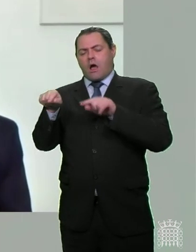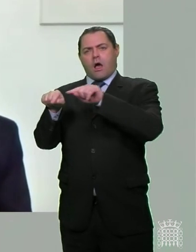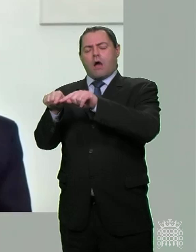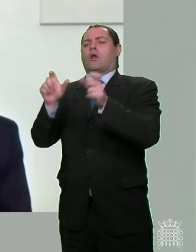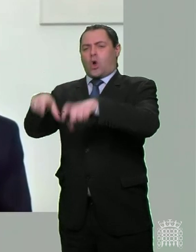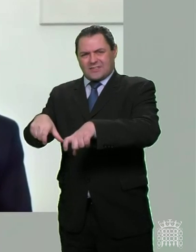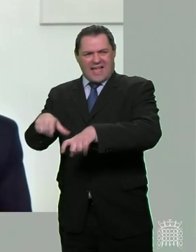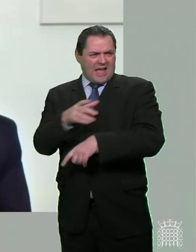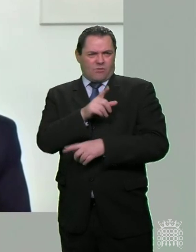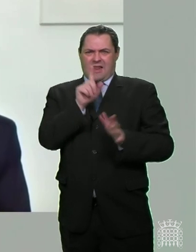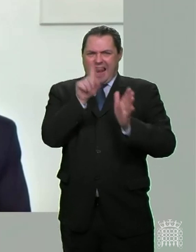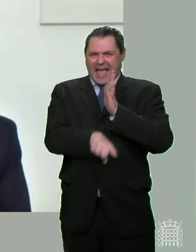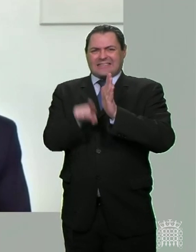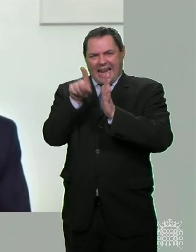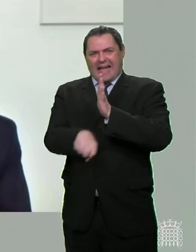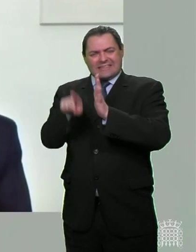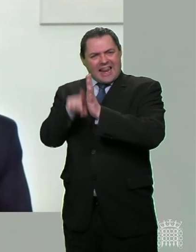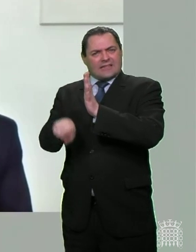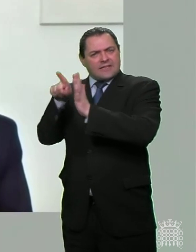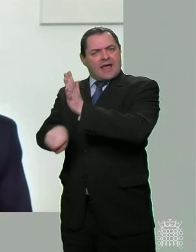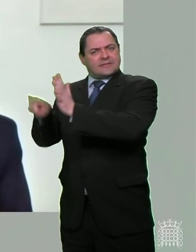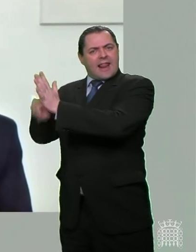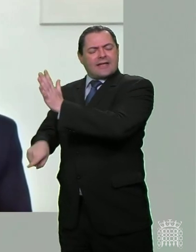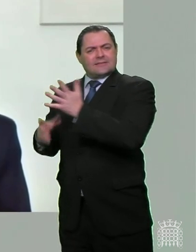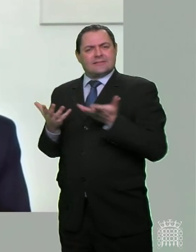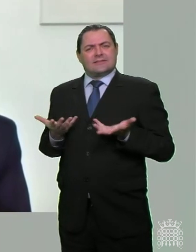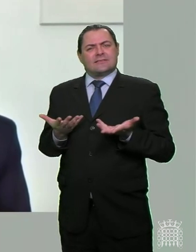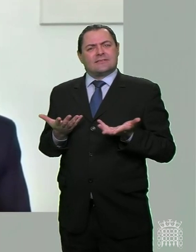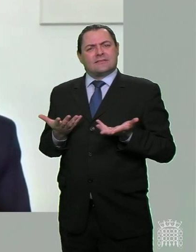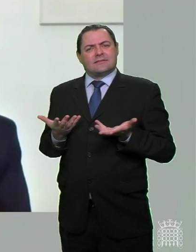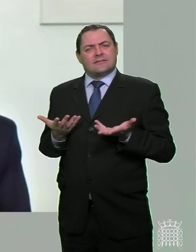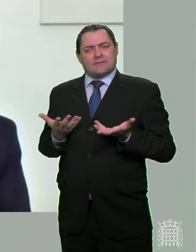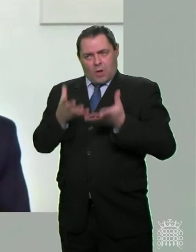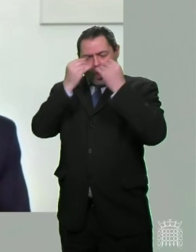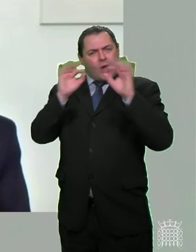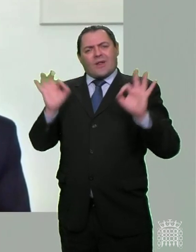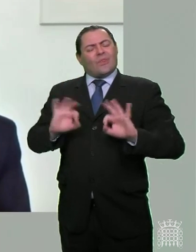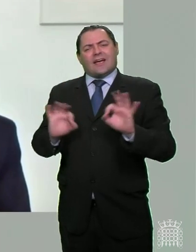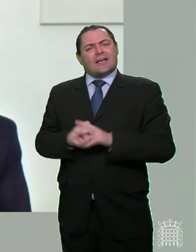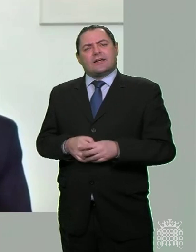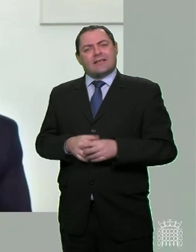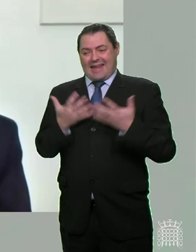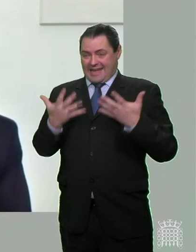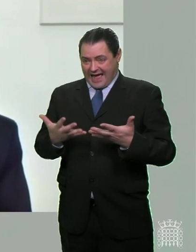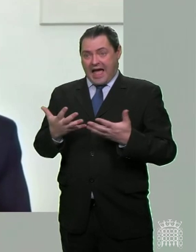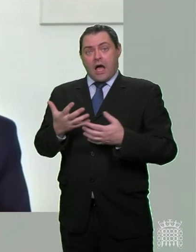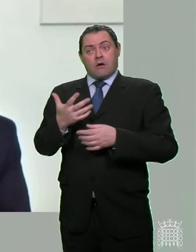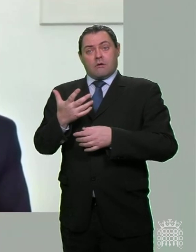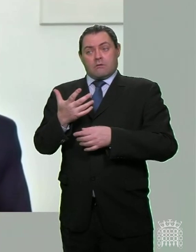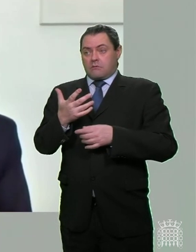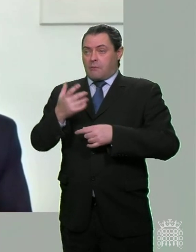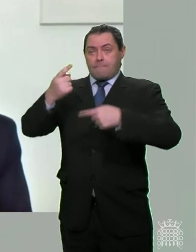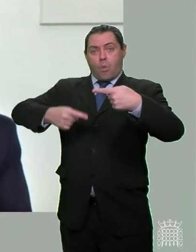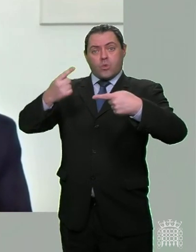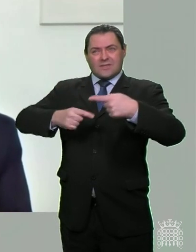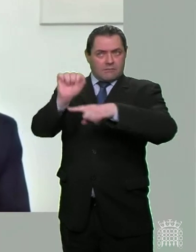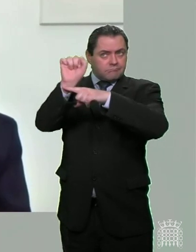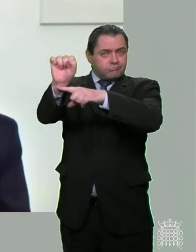I fear that he still has not learned that lesson. The latest example is the continued delay in securing our borders.